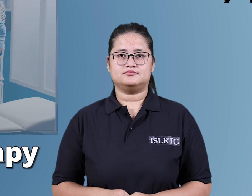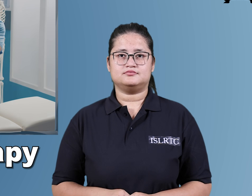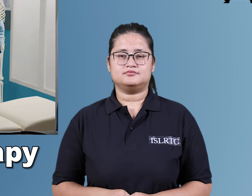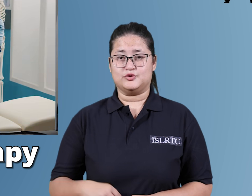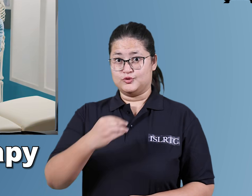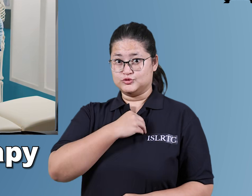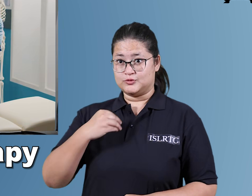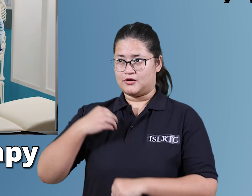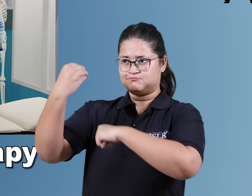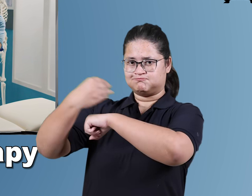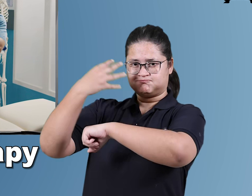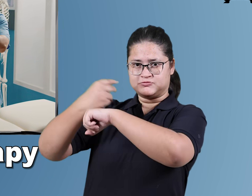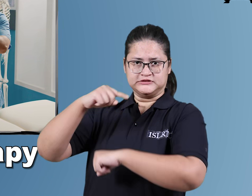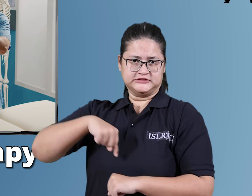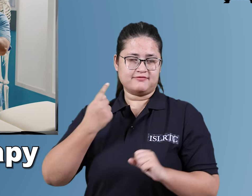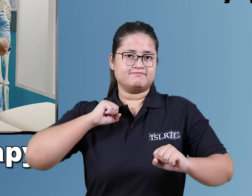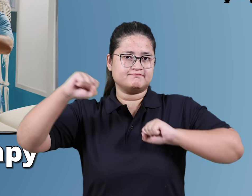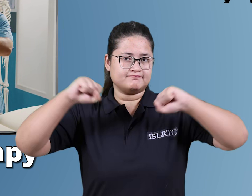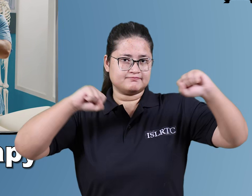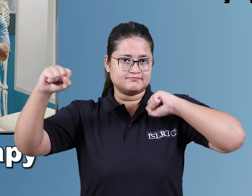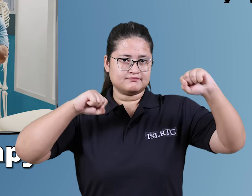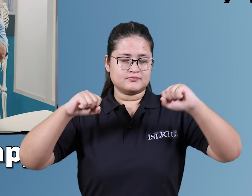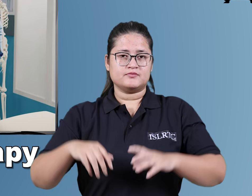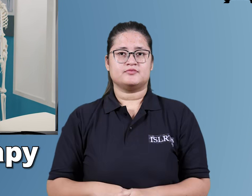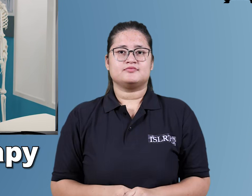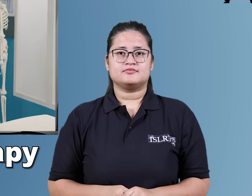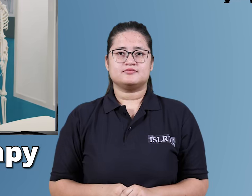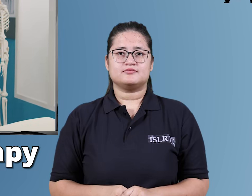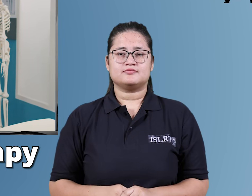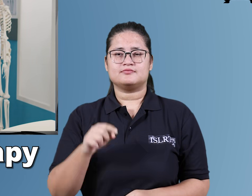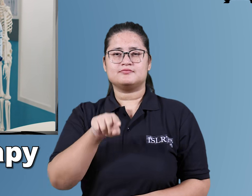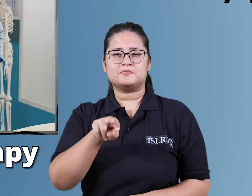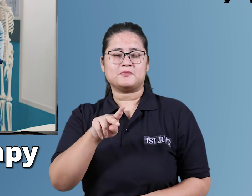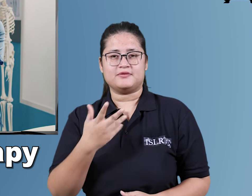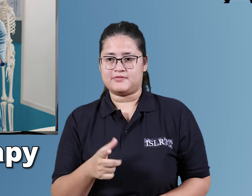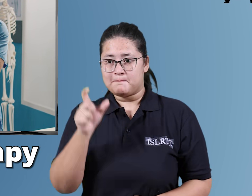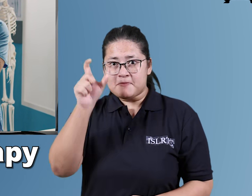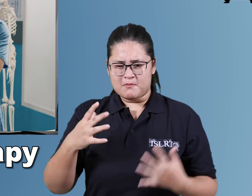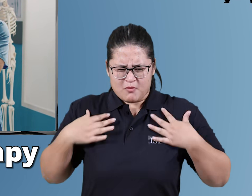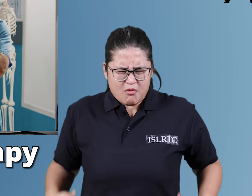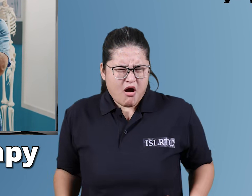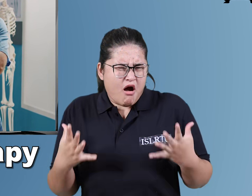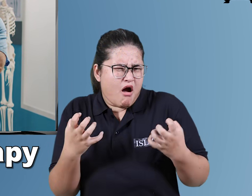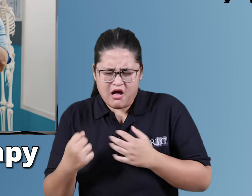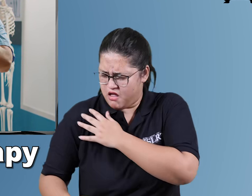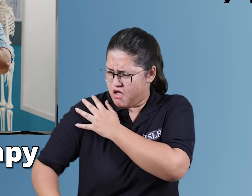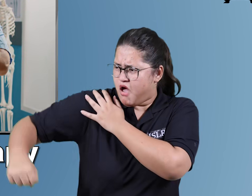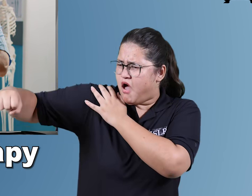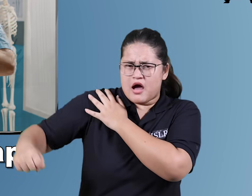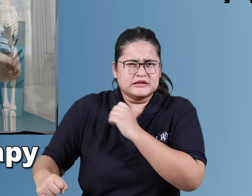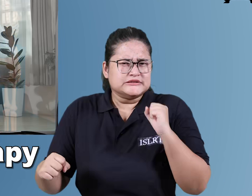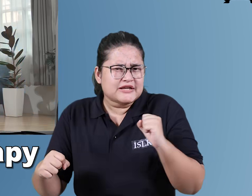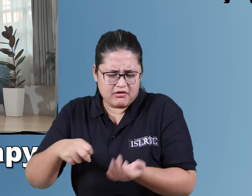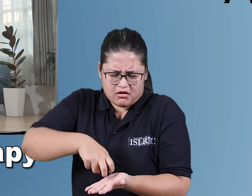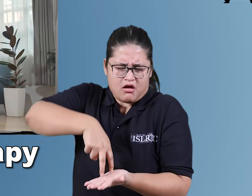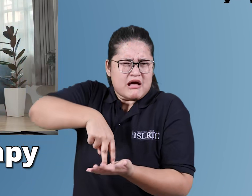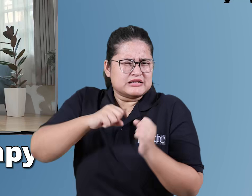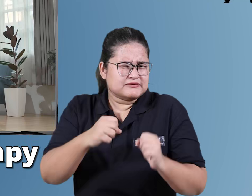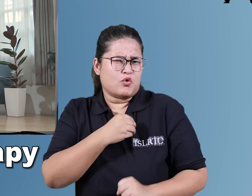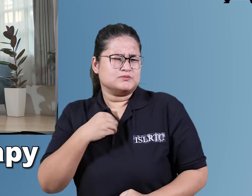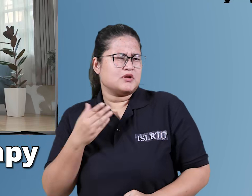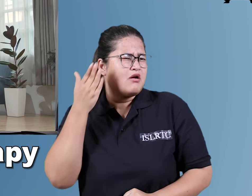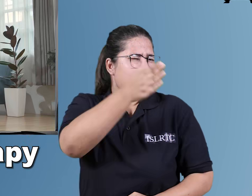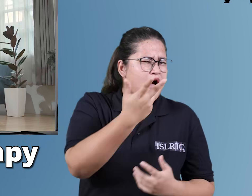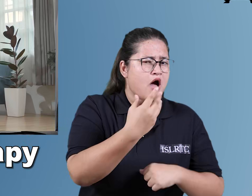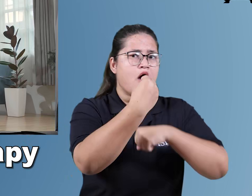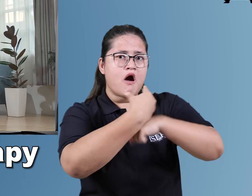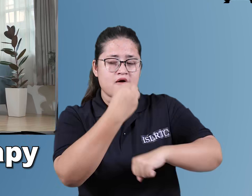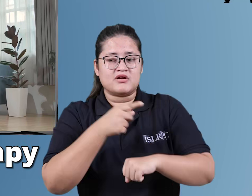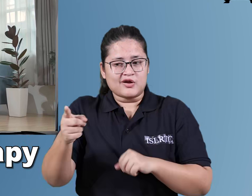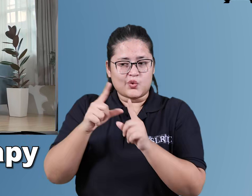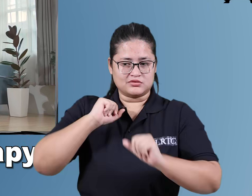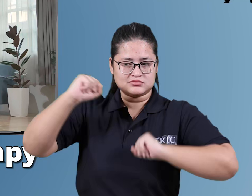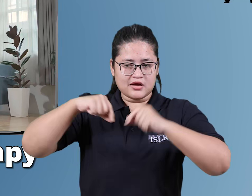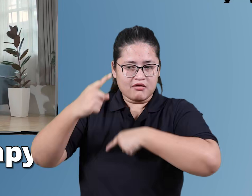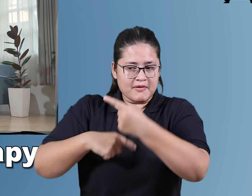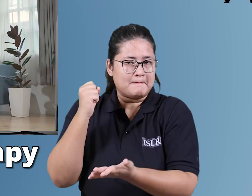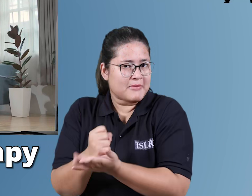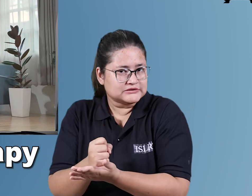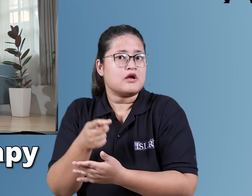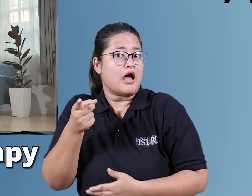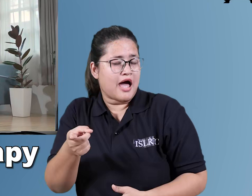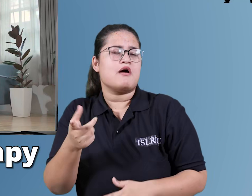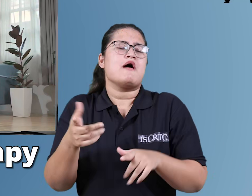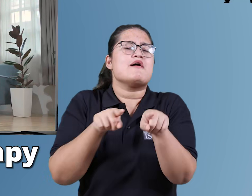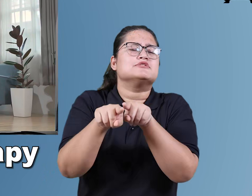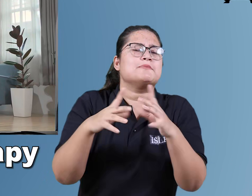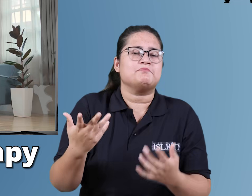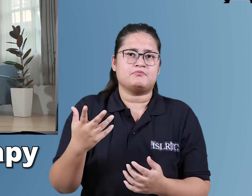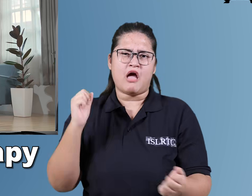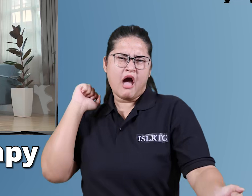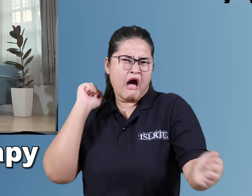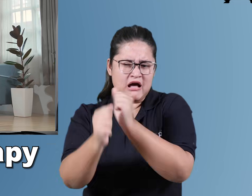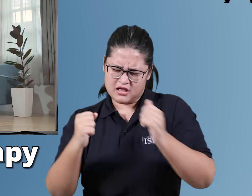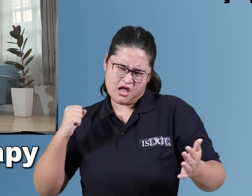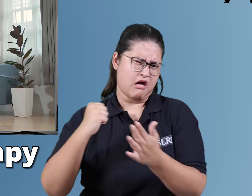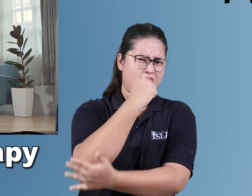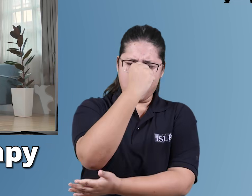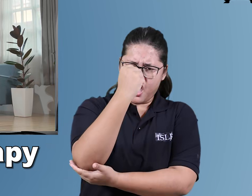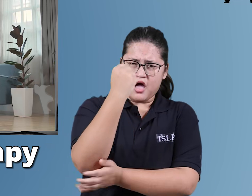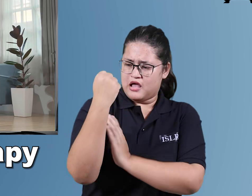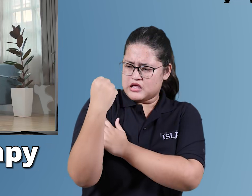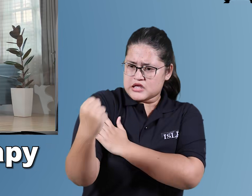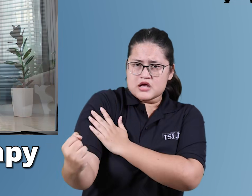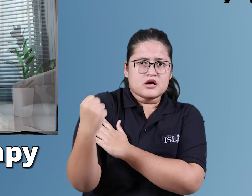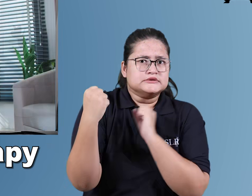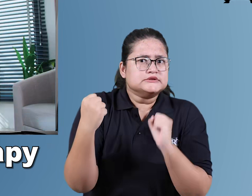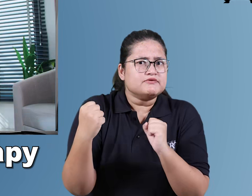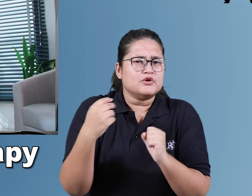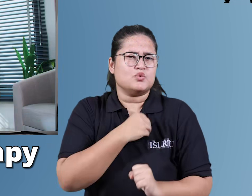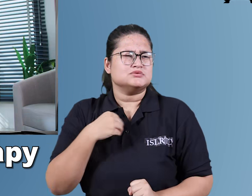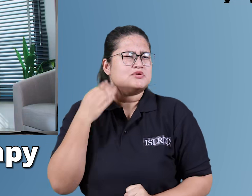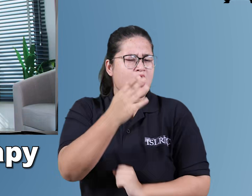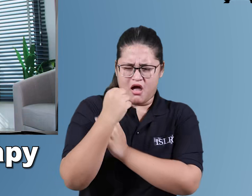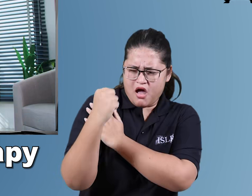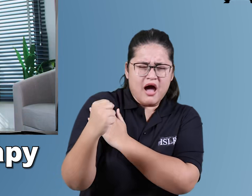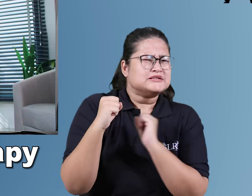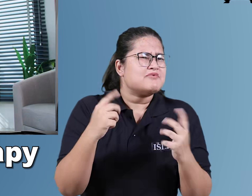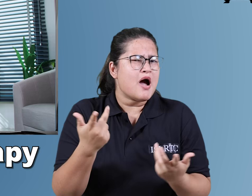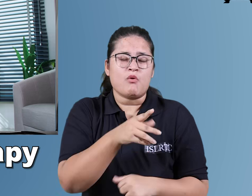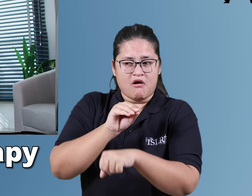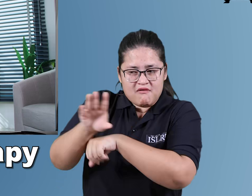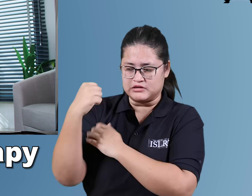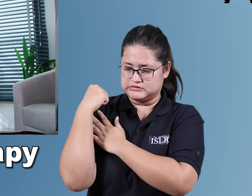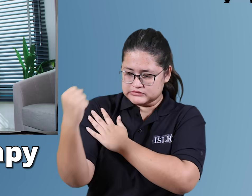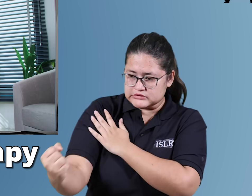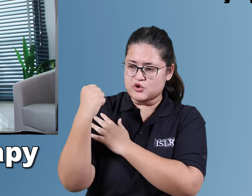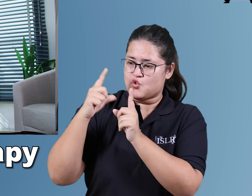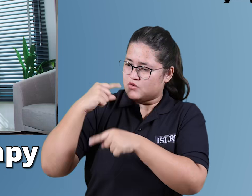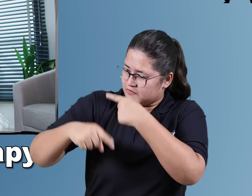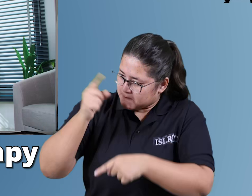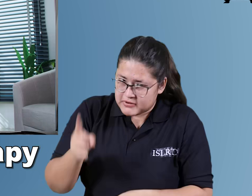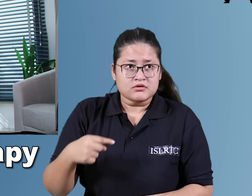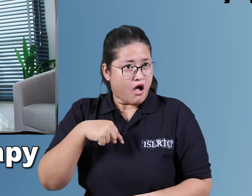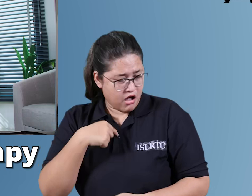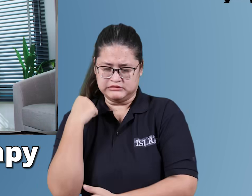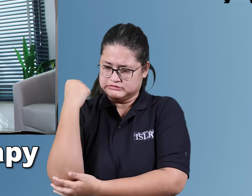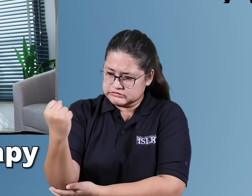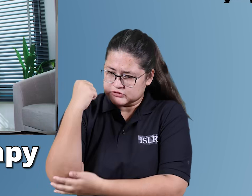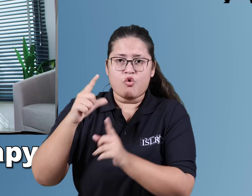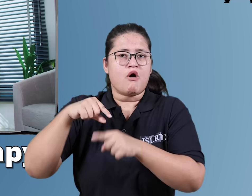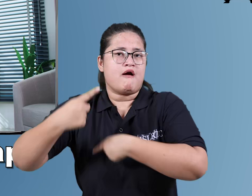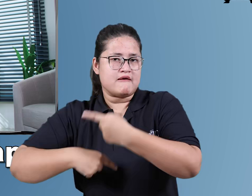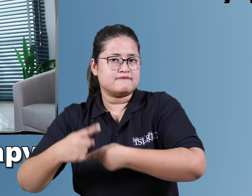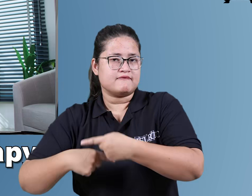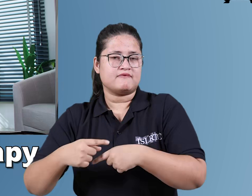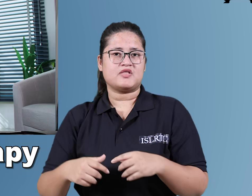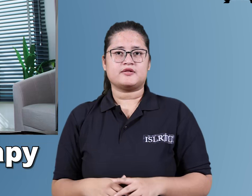Exercise therapy If a person has difficulty lifting their arms or standing up, a doctor may recommend specific exercises to enhance their mobility and strength. For instance, after an accident that limits arm movement, a doctor might advise daily exercises to aid in recovery.